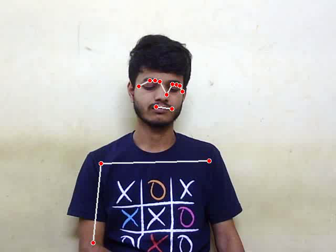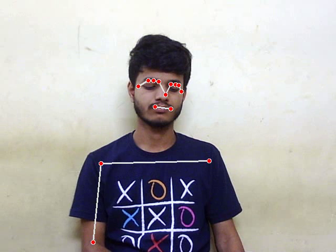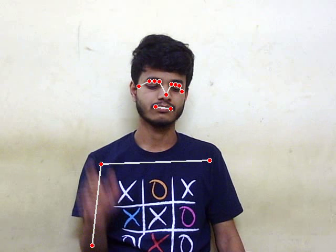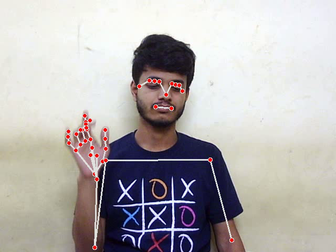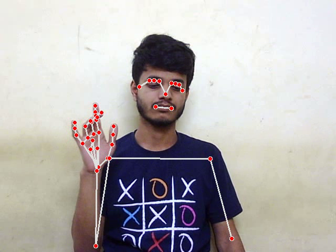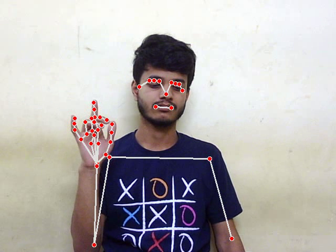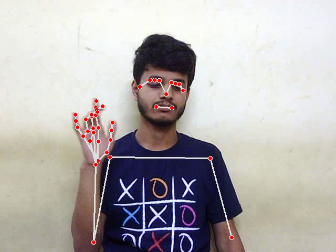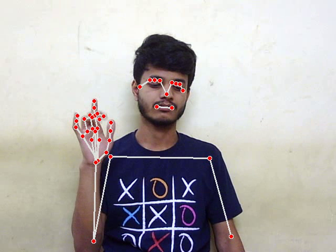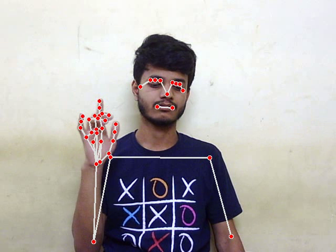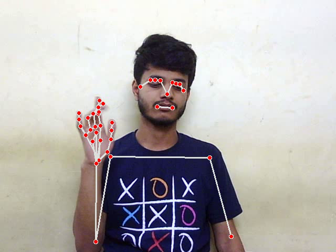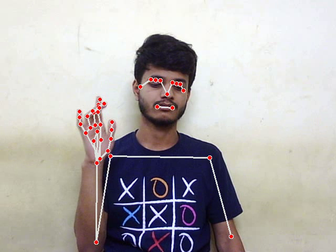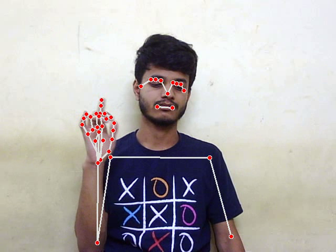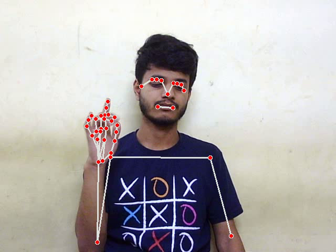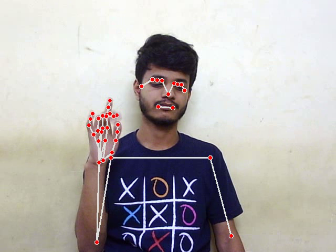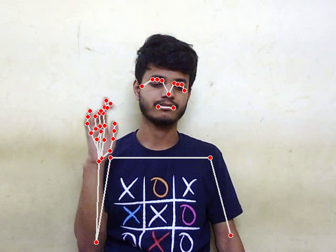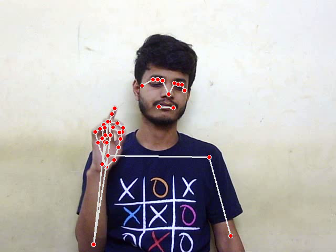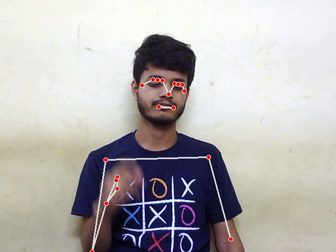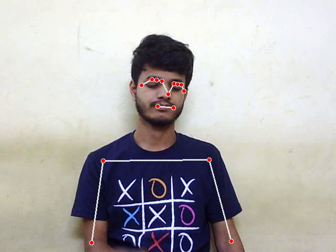why